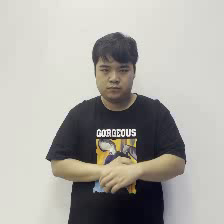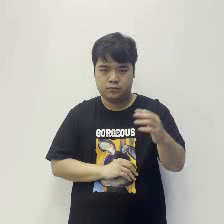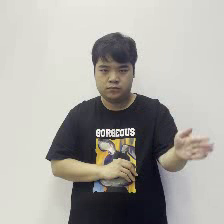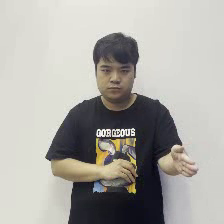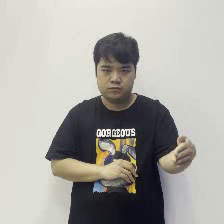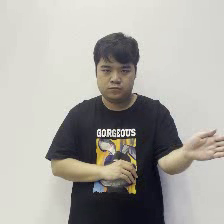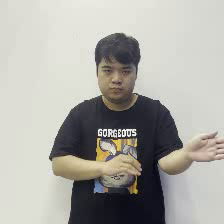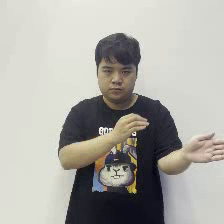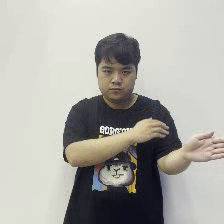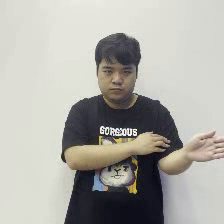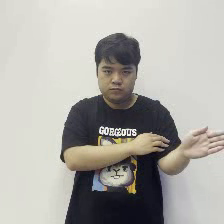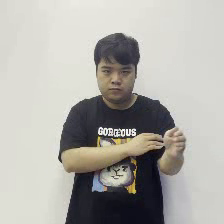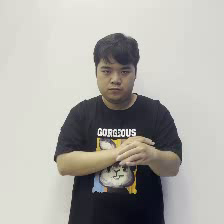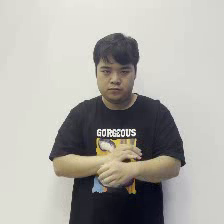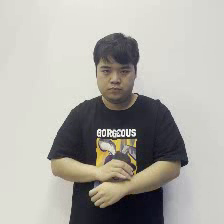Rẽ trái